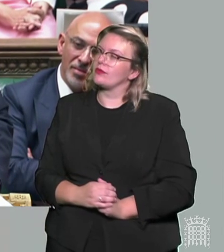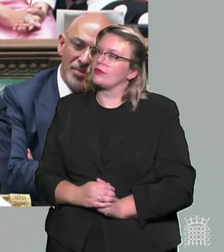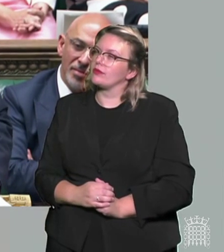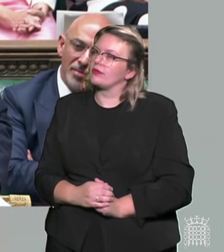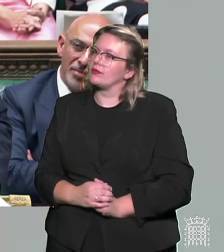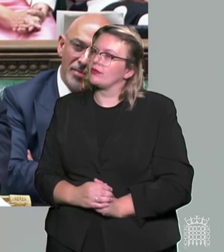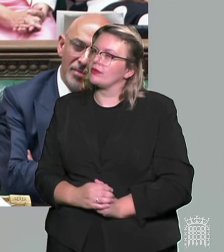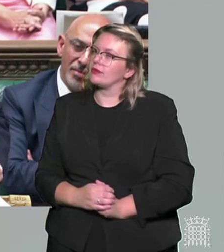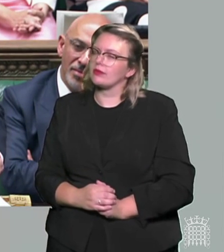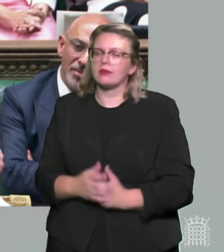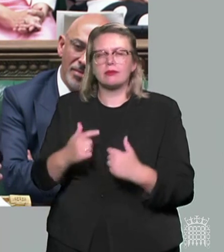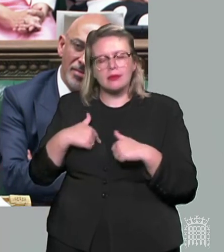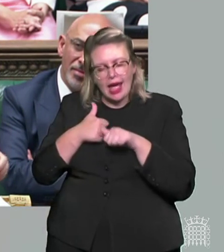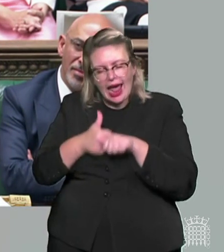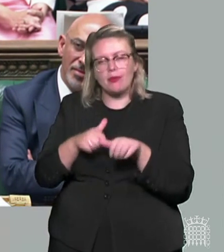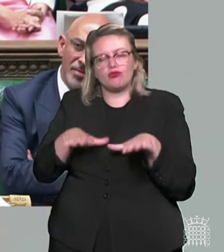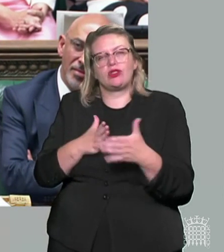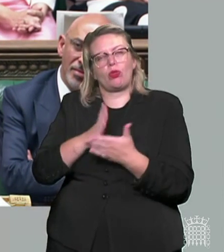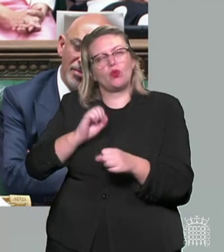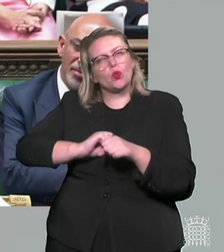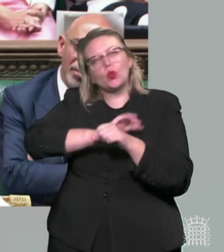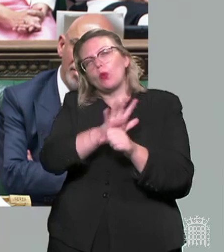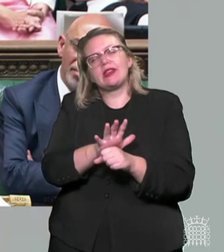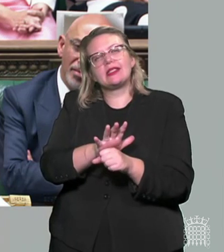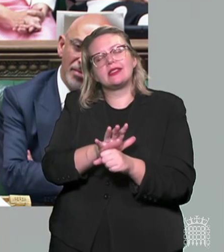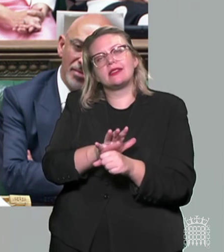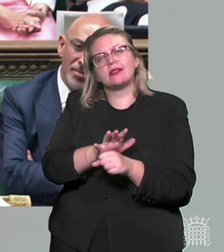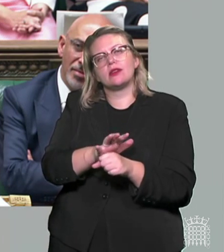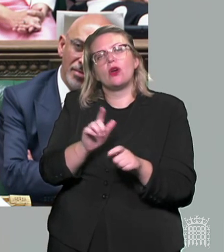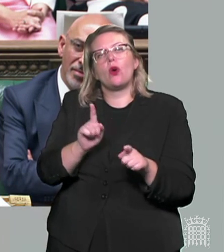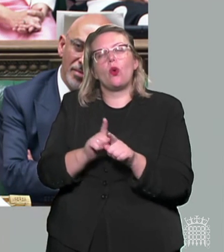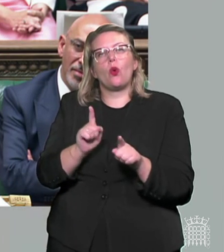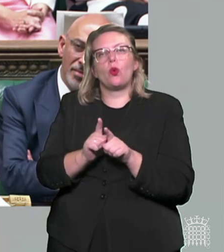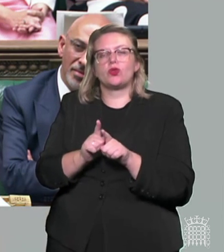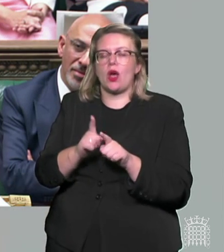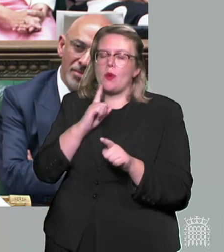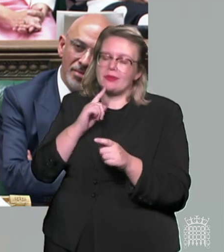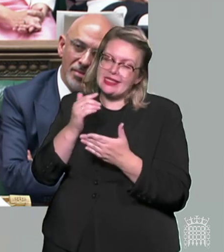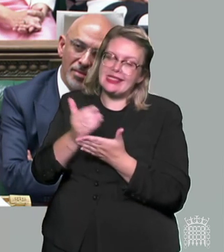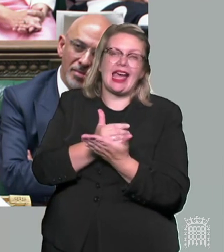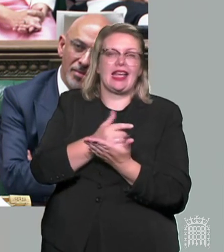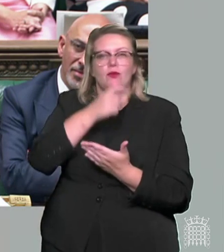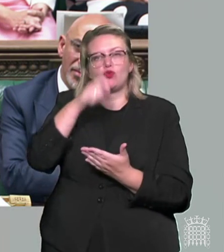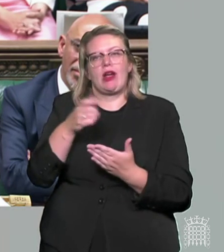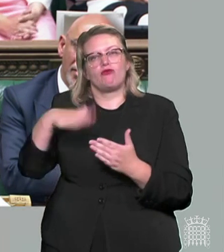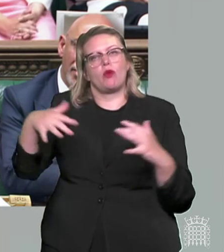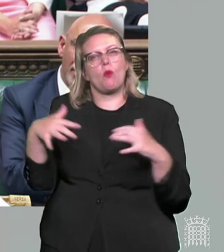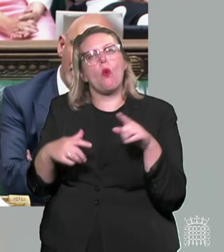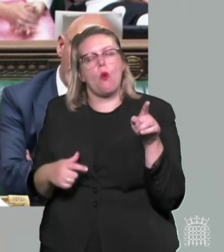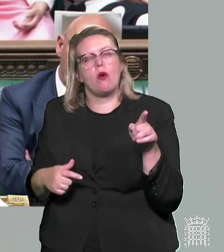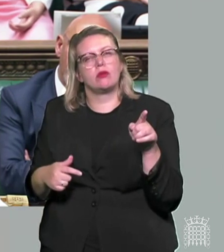We have helped—I have helped—to get this country through a pandemic and helped save another country from barbarism.